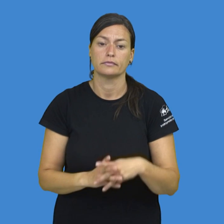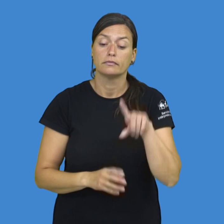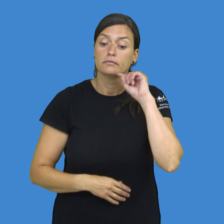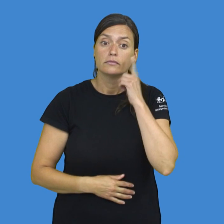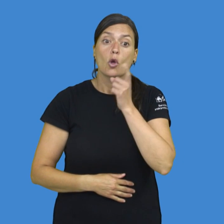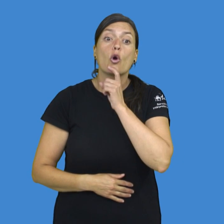descubrir